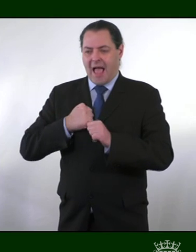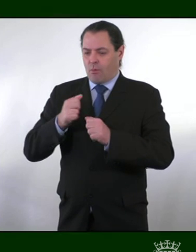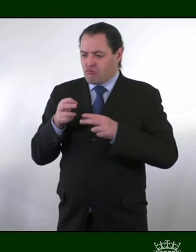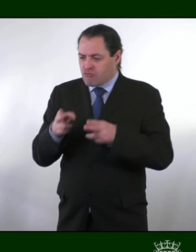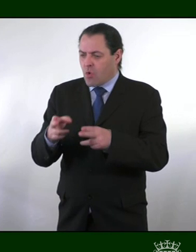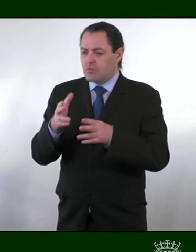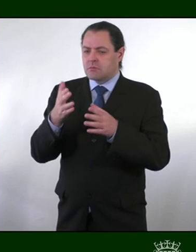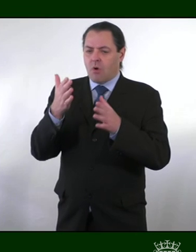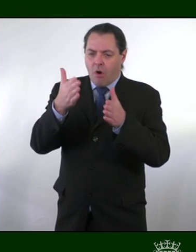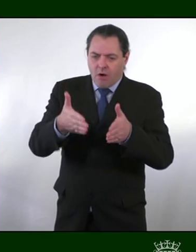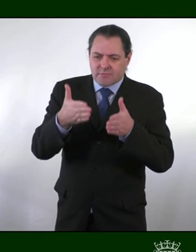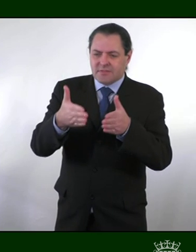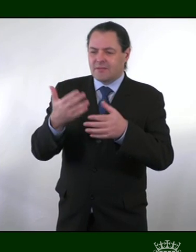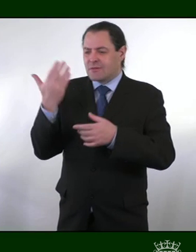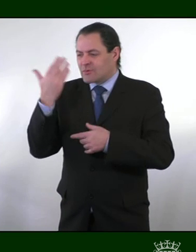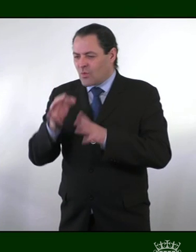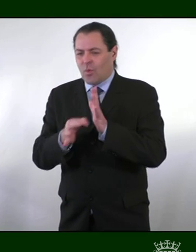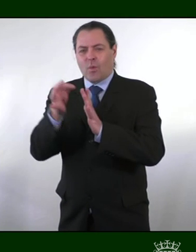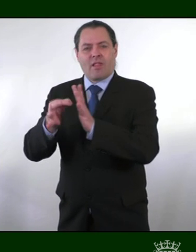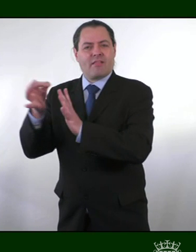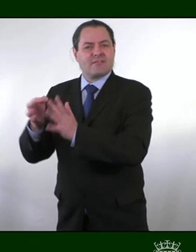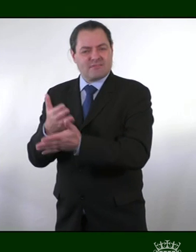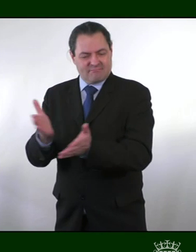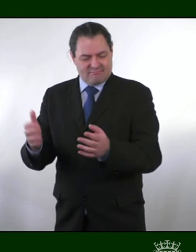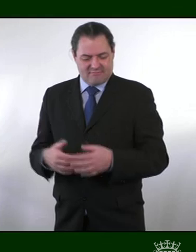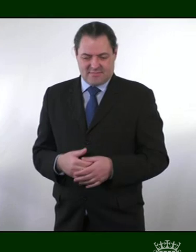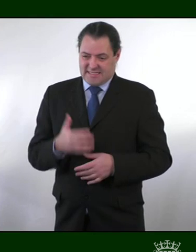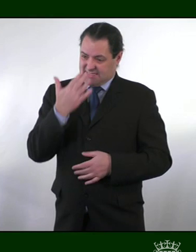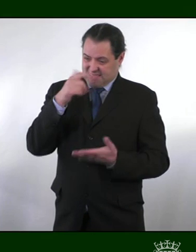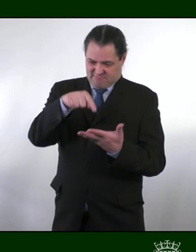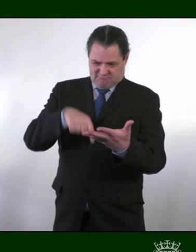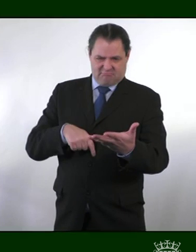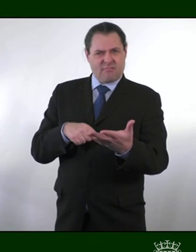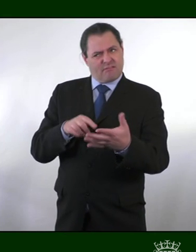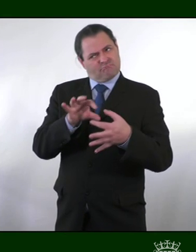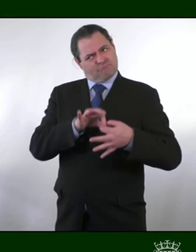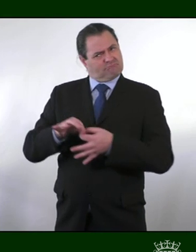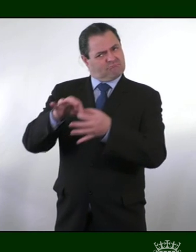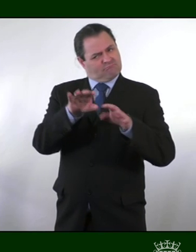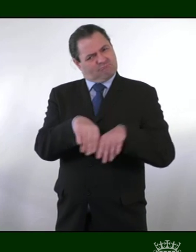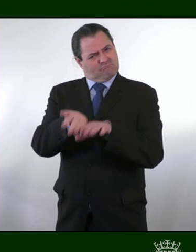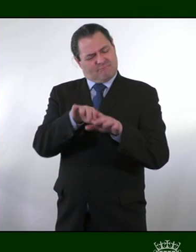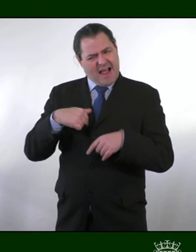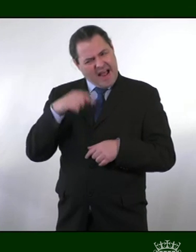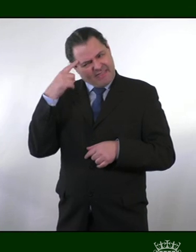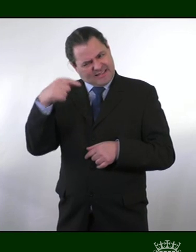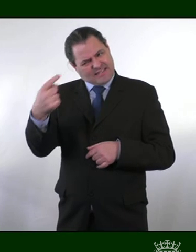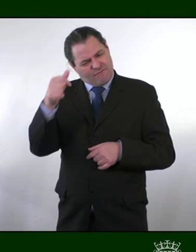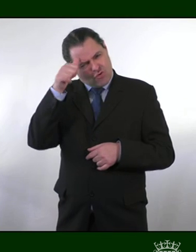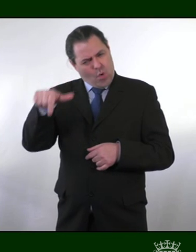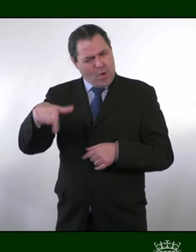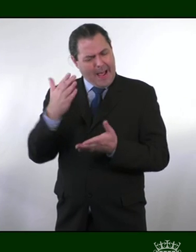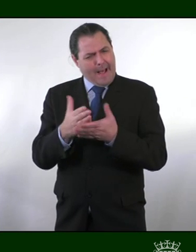If there is any politics here at all, surely it is unifying, and I think that, deep down, she will recognise that.